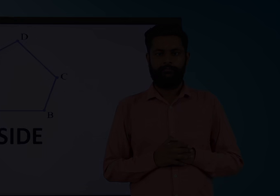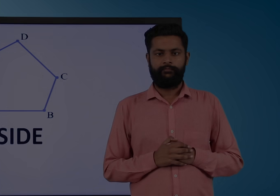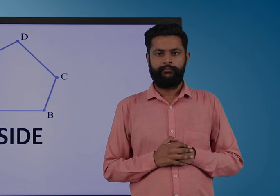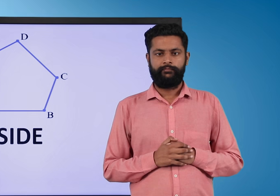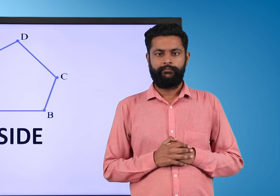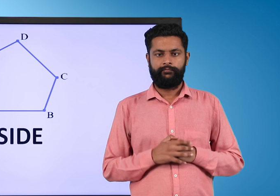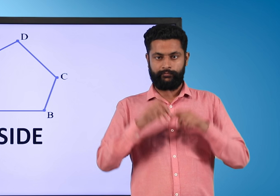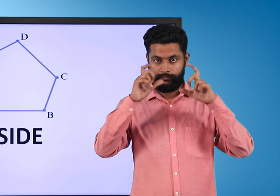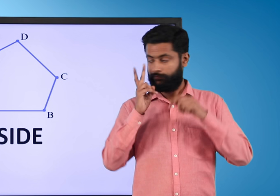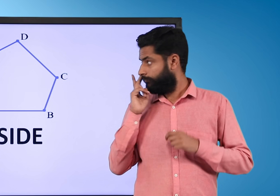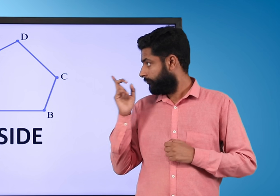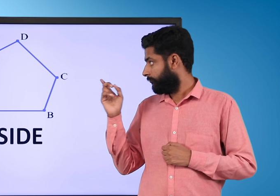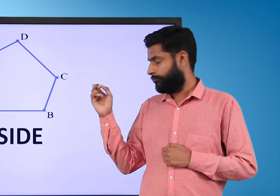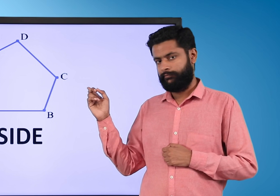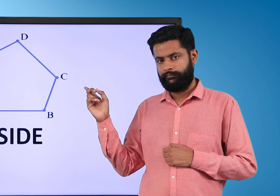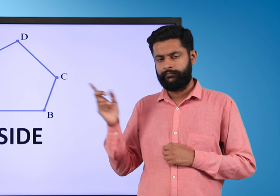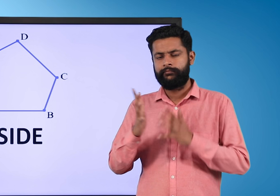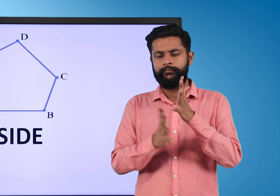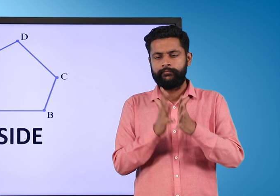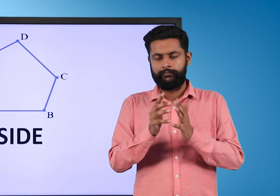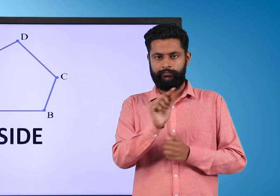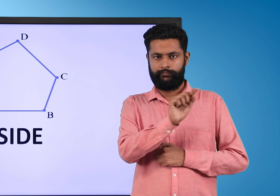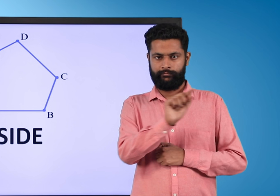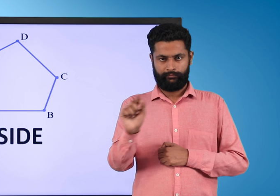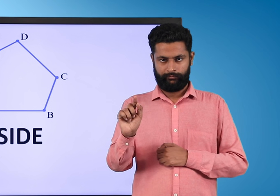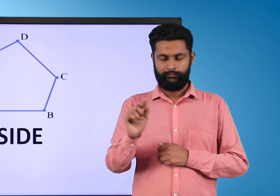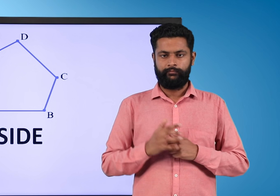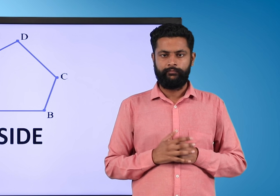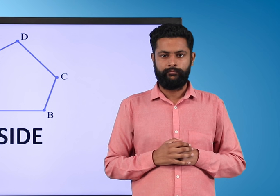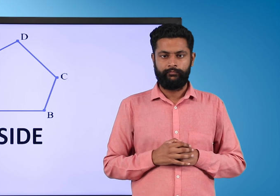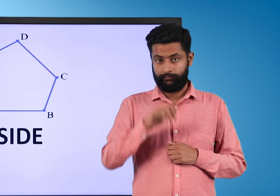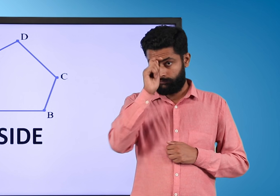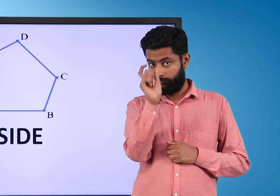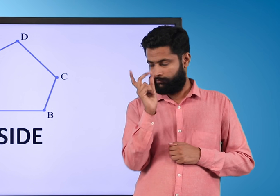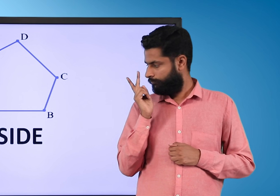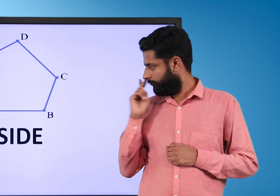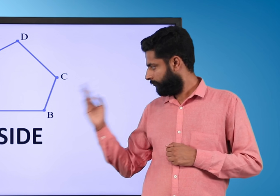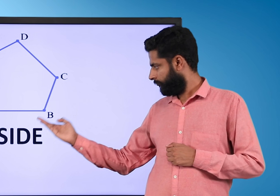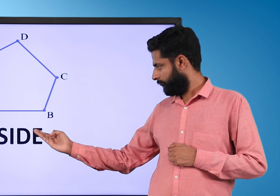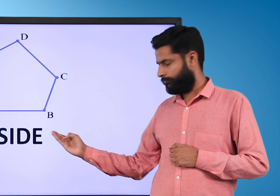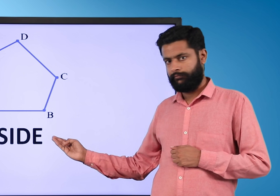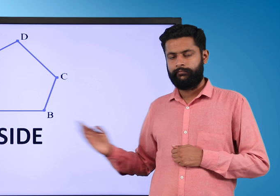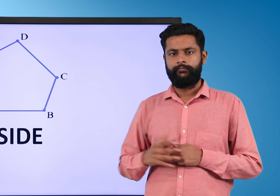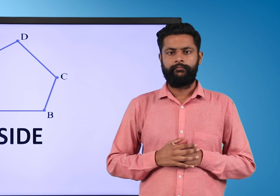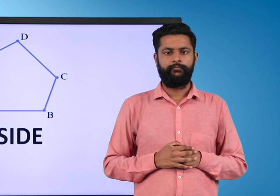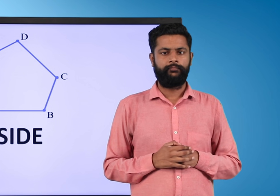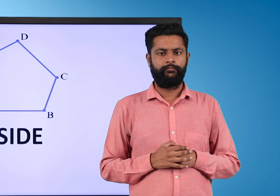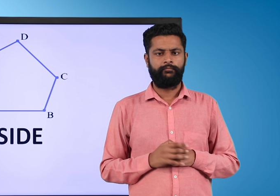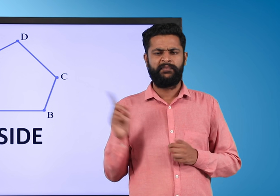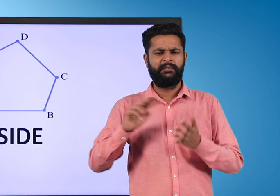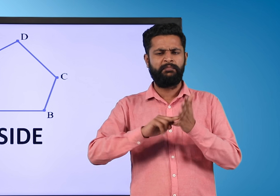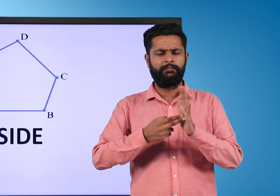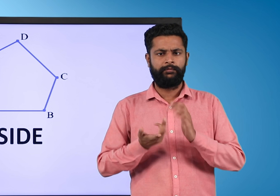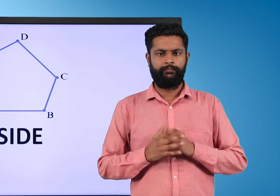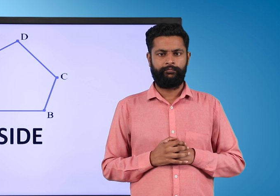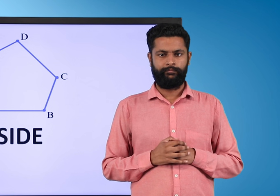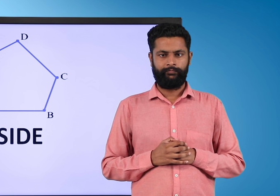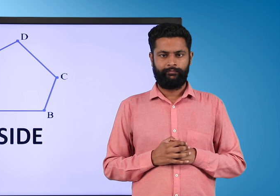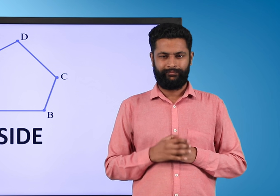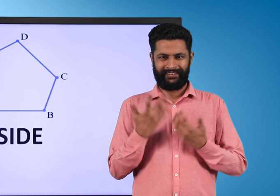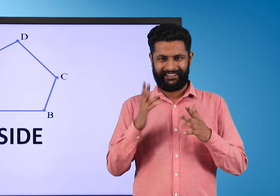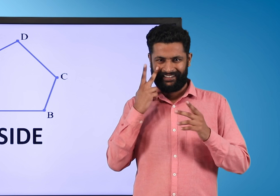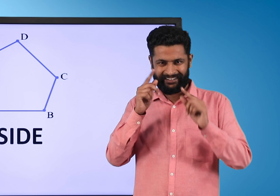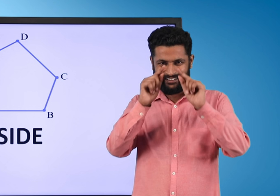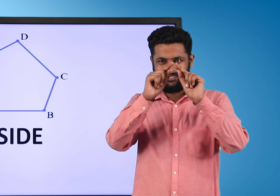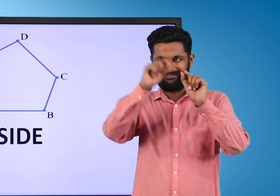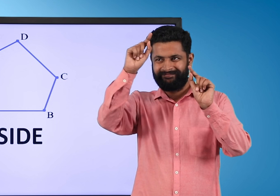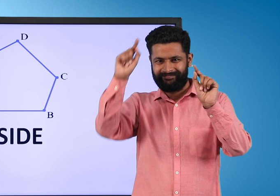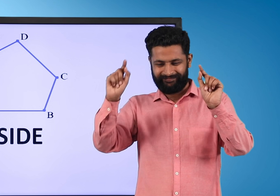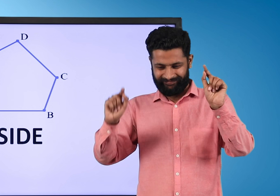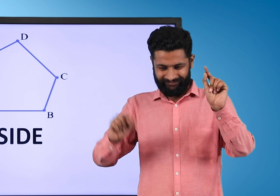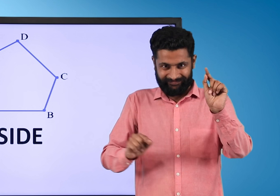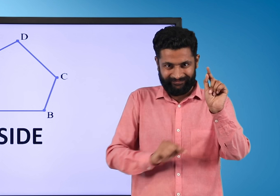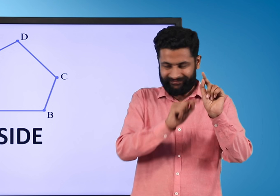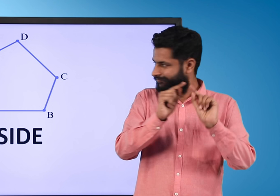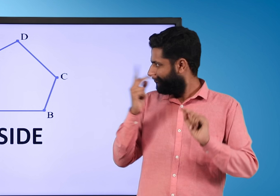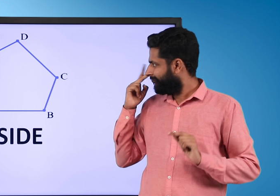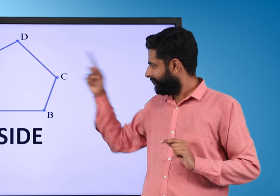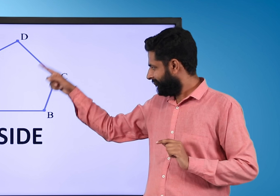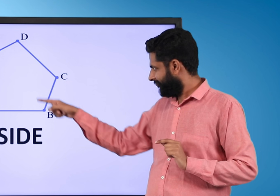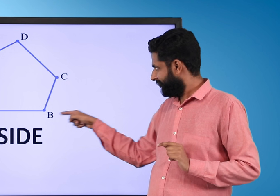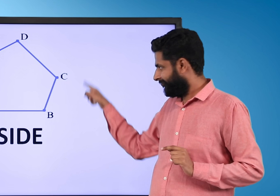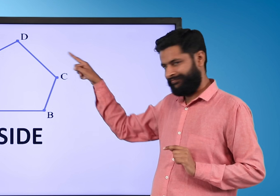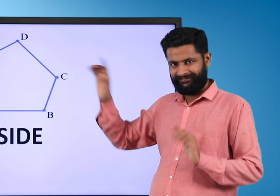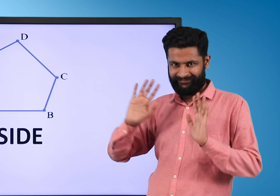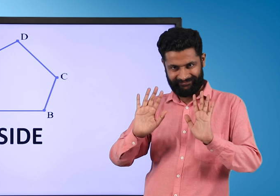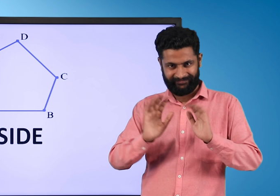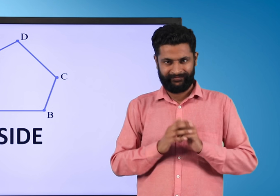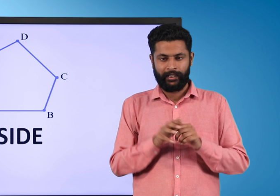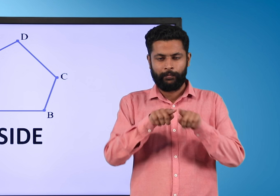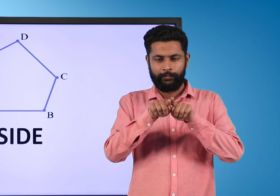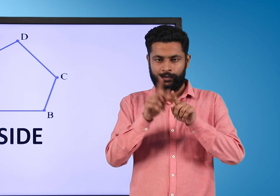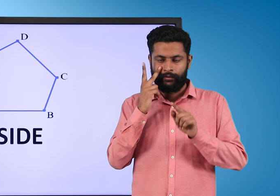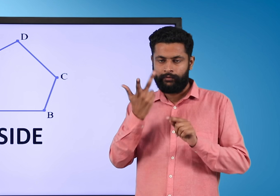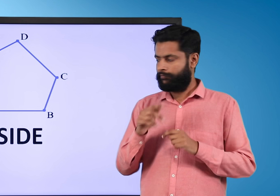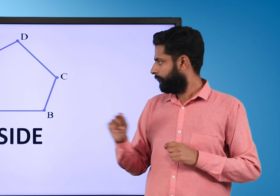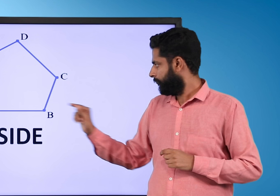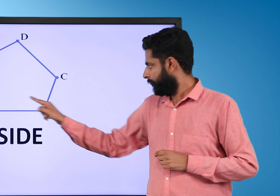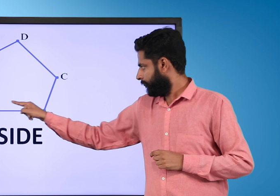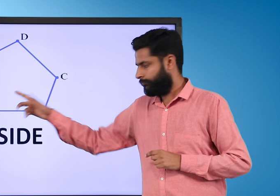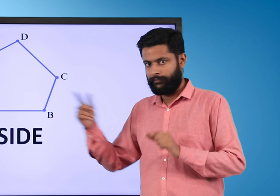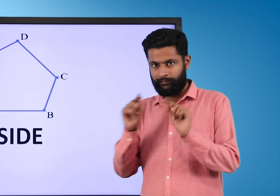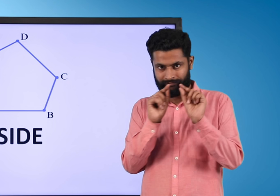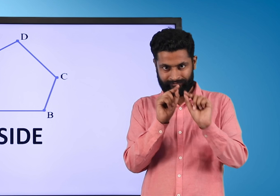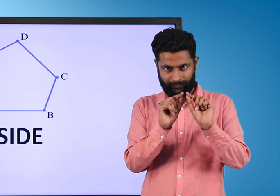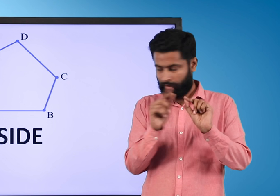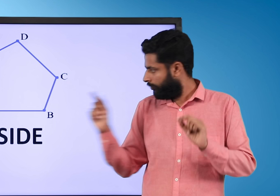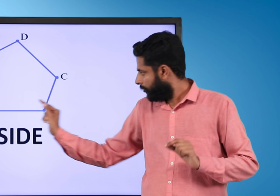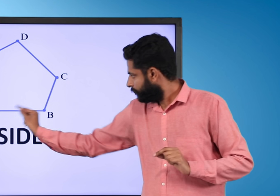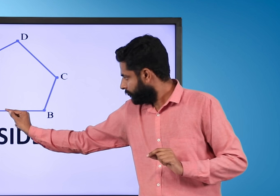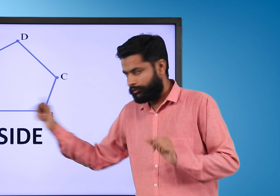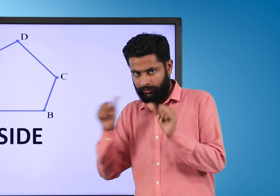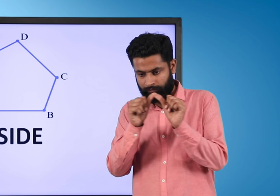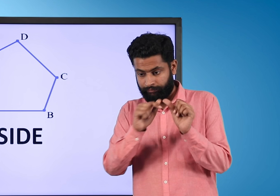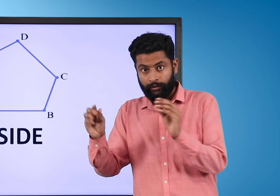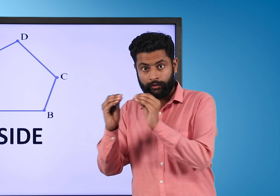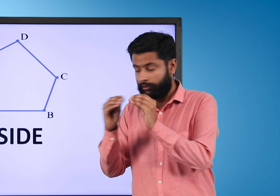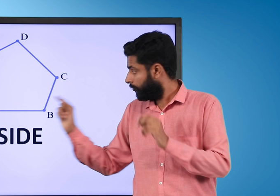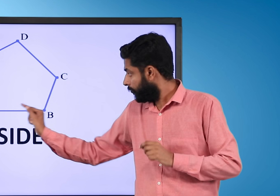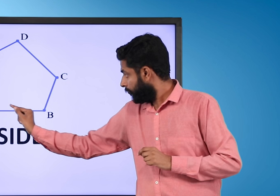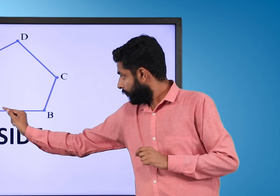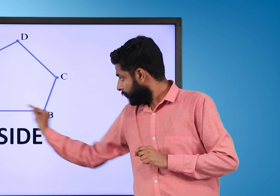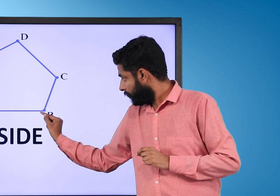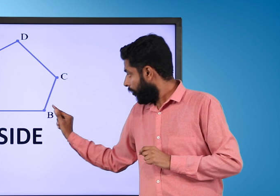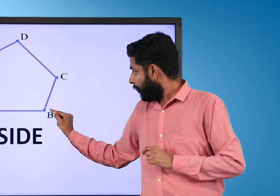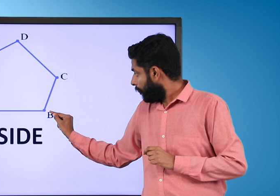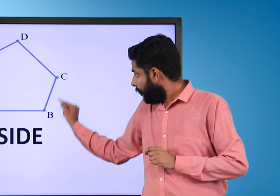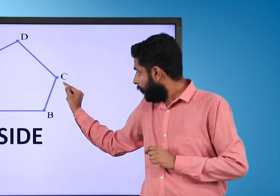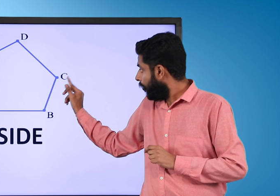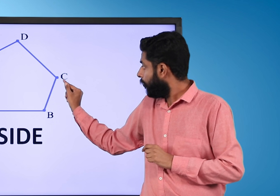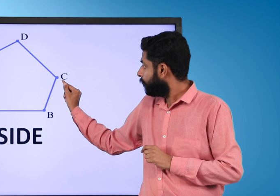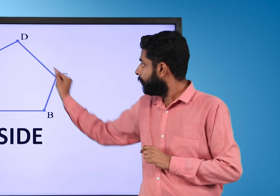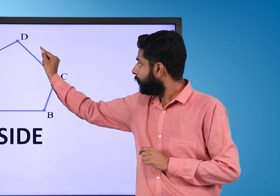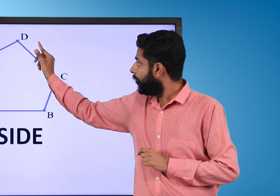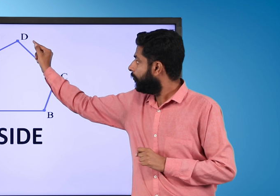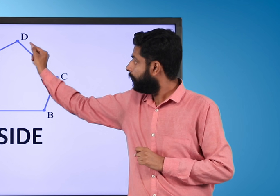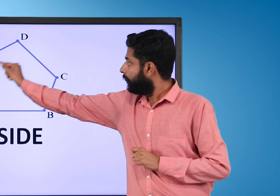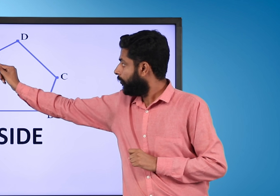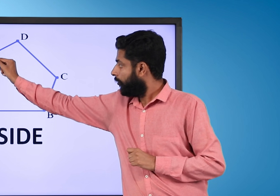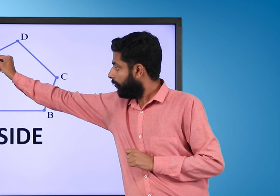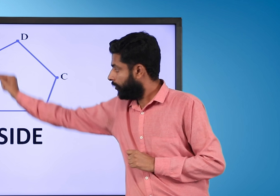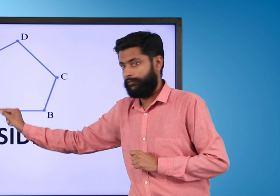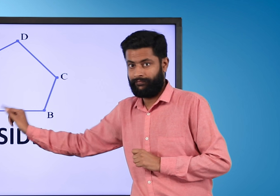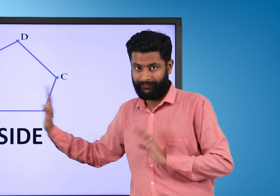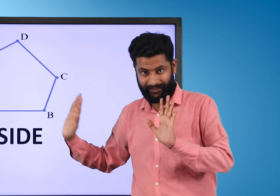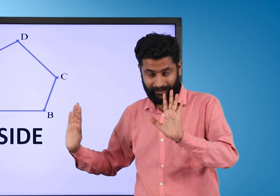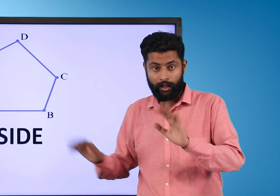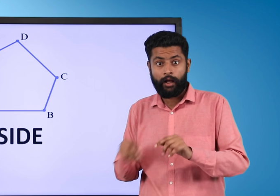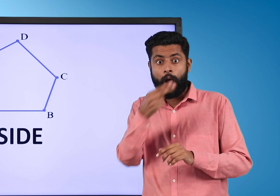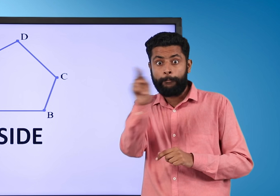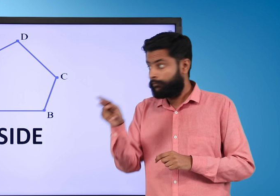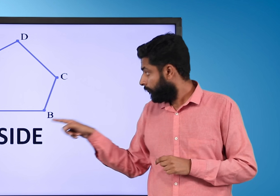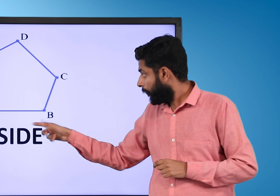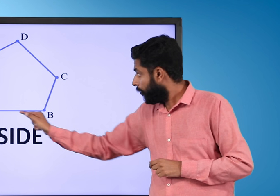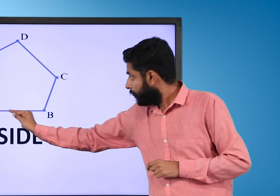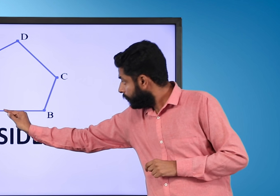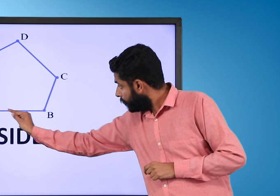Side This sign means side The line segments are the sides of the polygon For example, for the polygon ABCDE The sides are AB, BC, DC, DE and AE